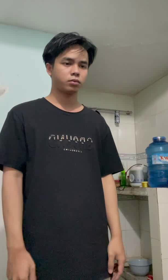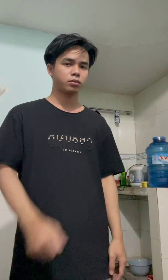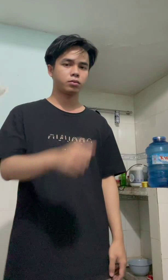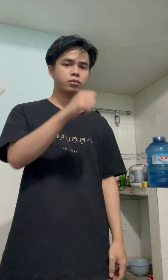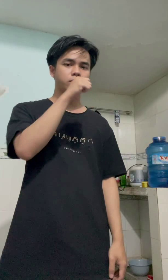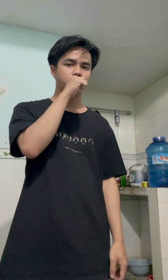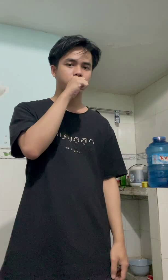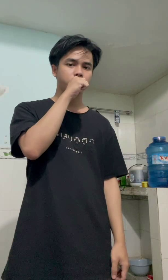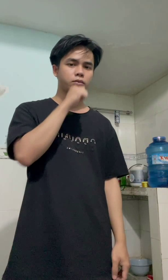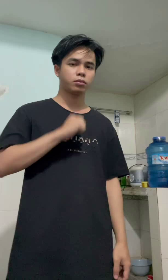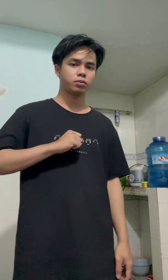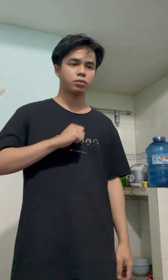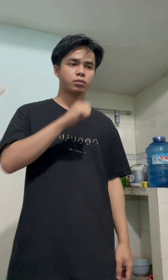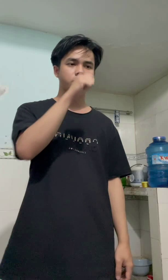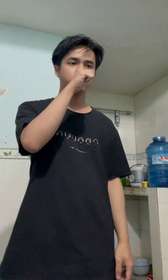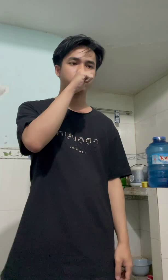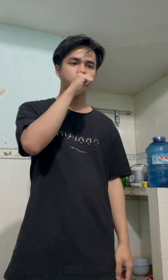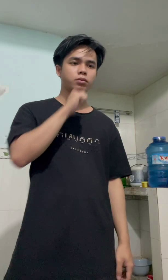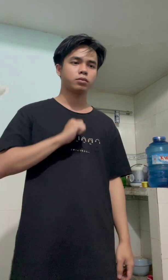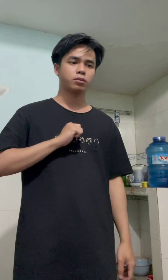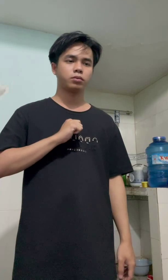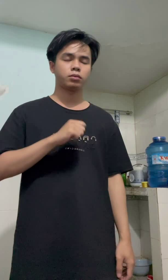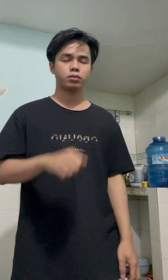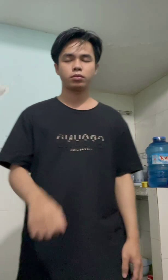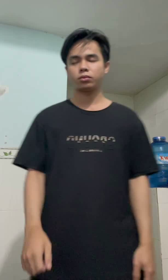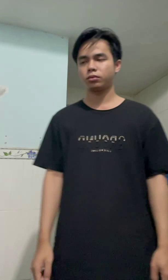dong y